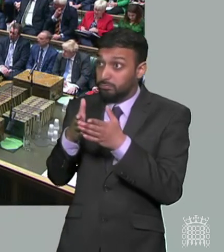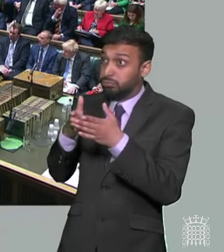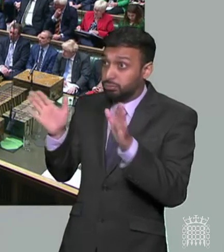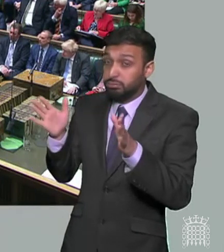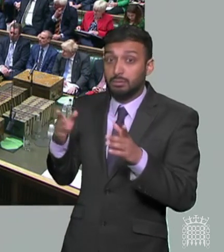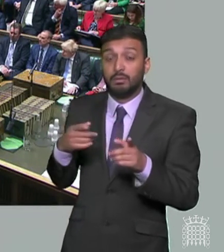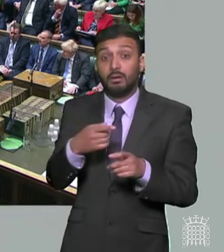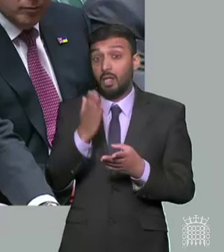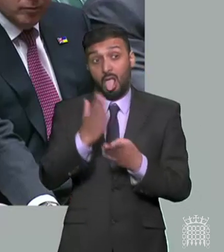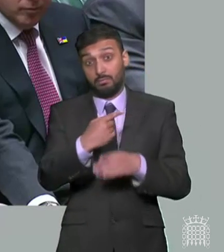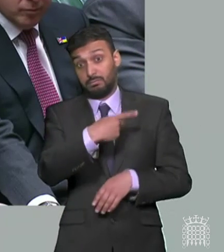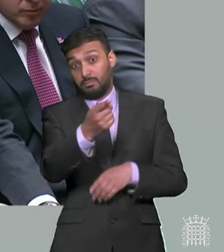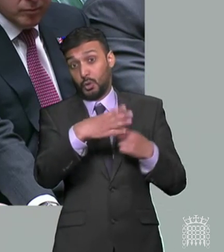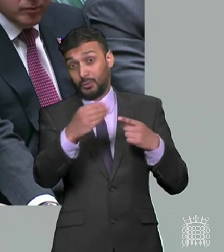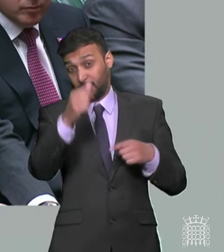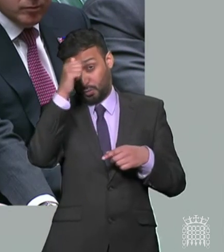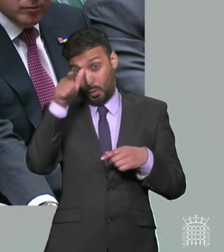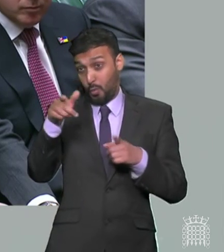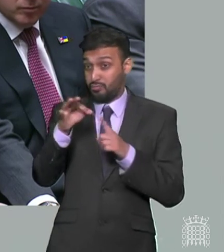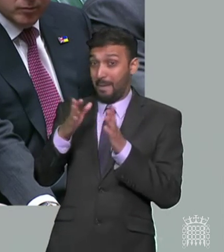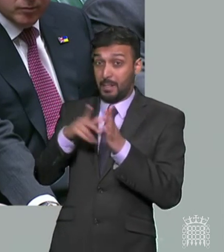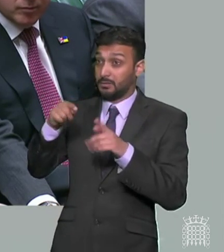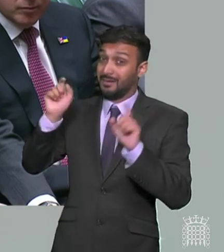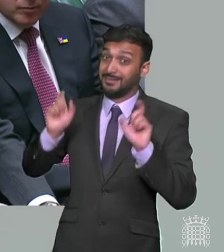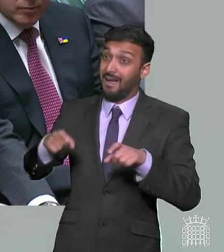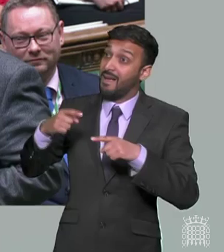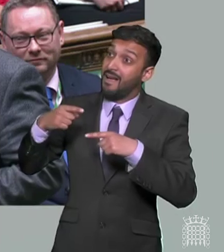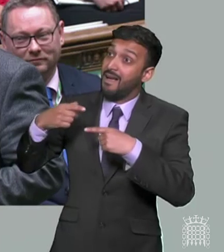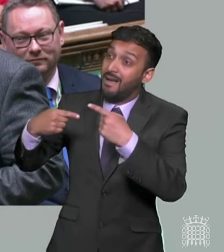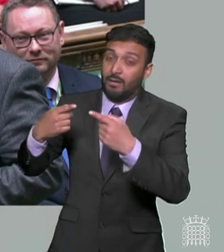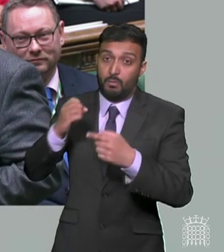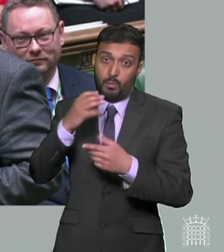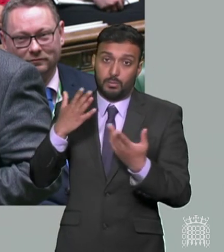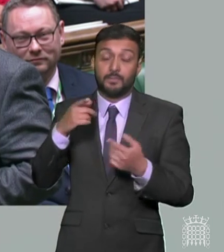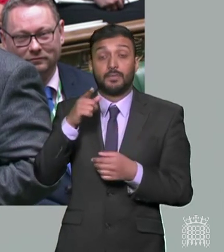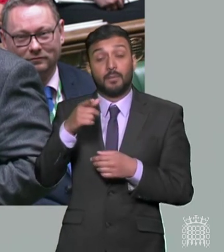As a parting gift, here is an idea for the Prime Minister.